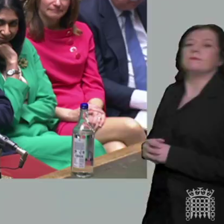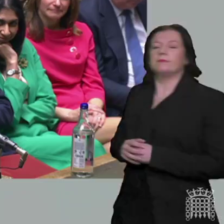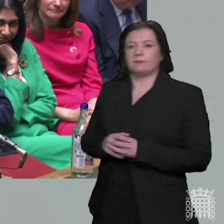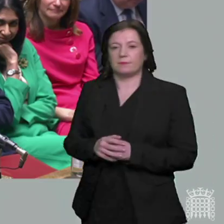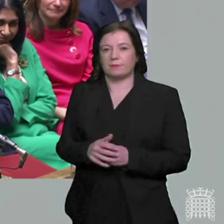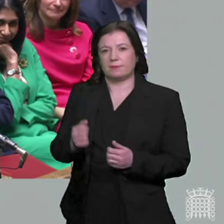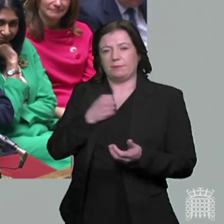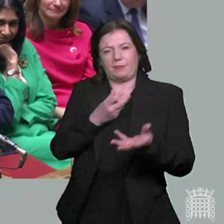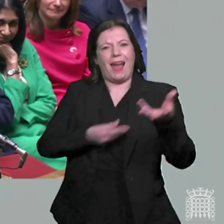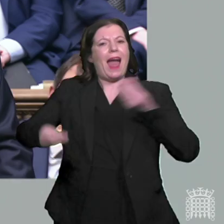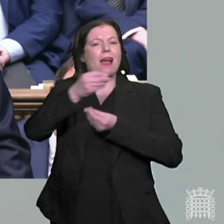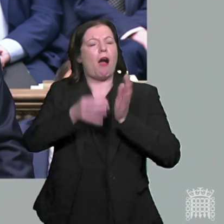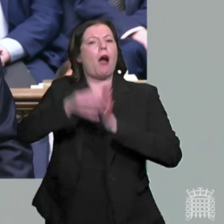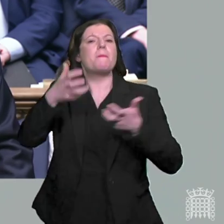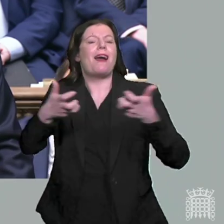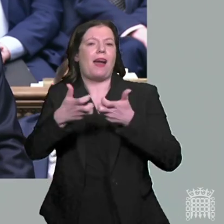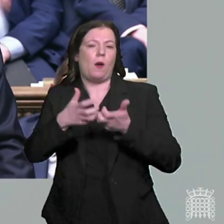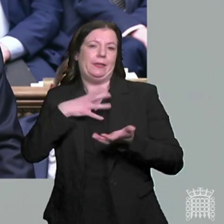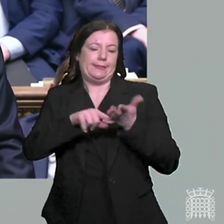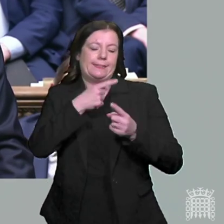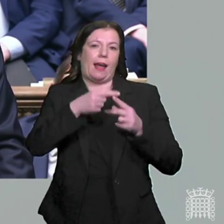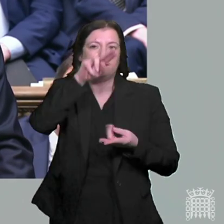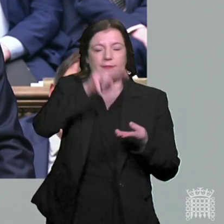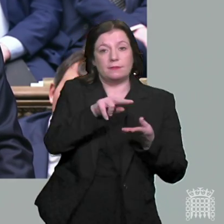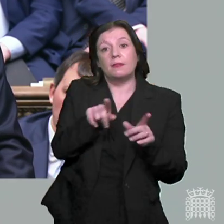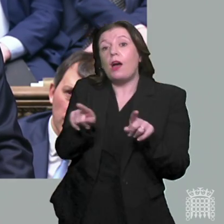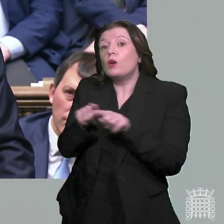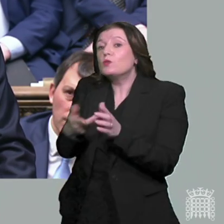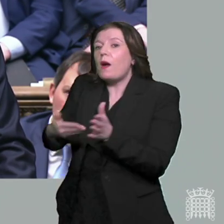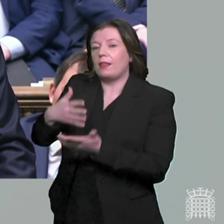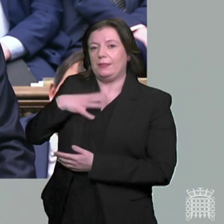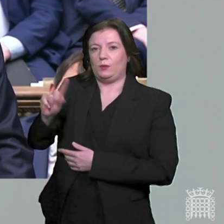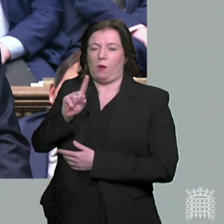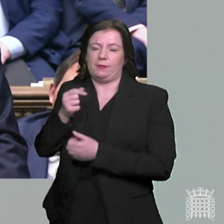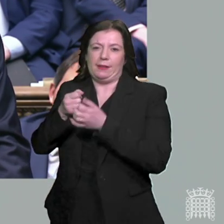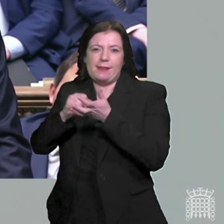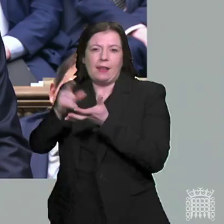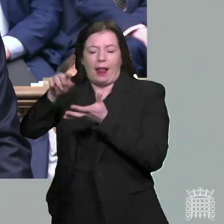An enterprise economy needs low taxes, but it also needs cheap and reliable energy.